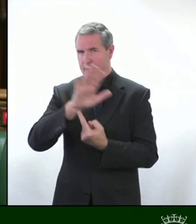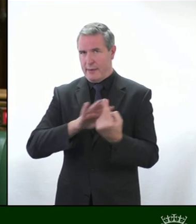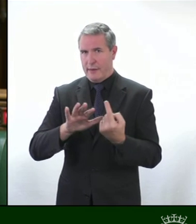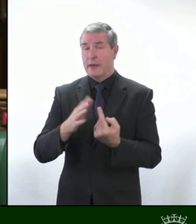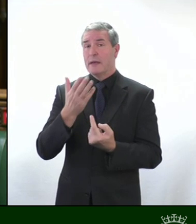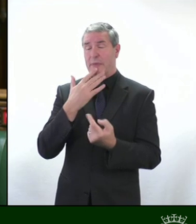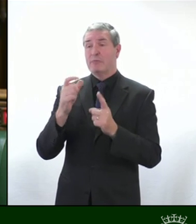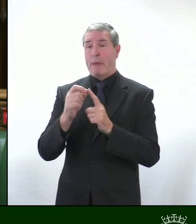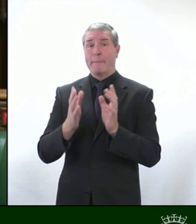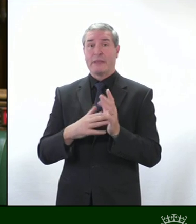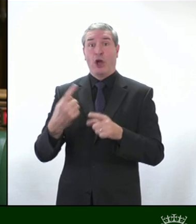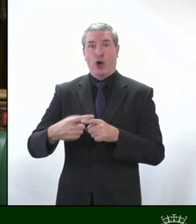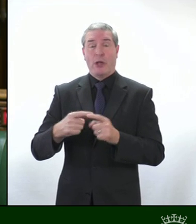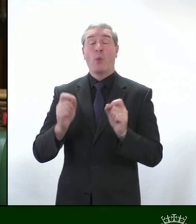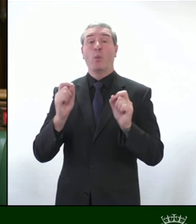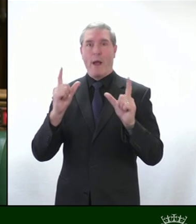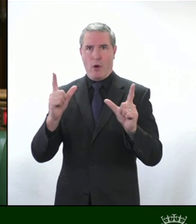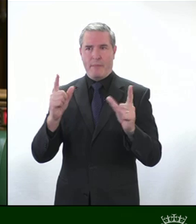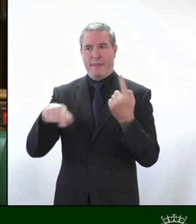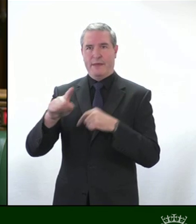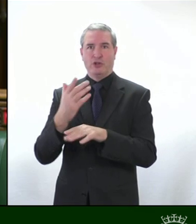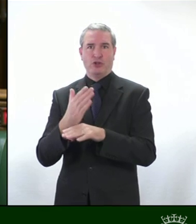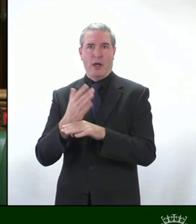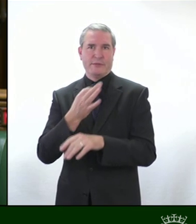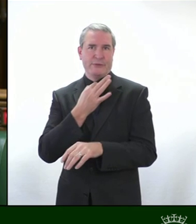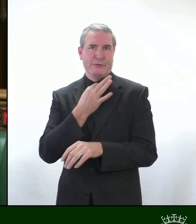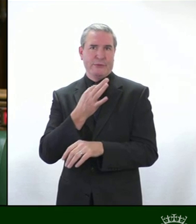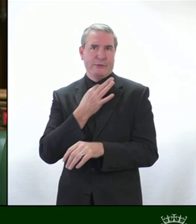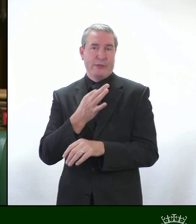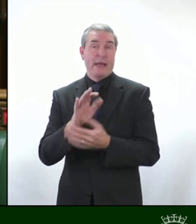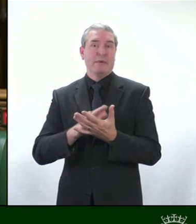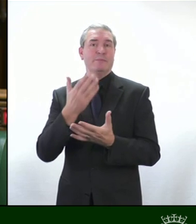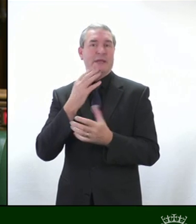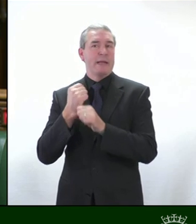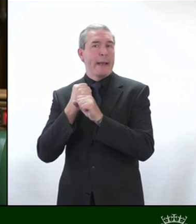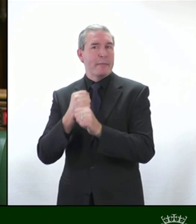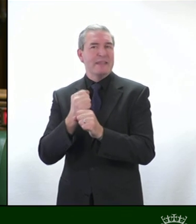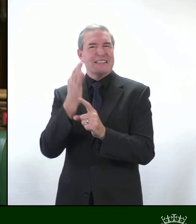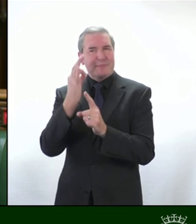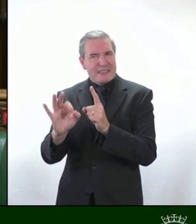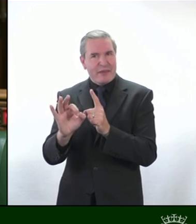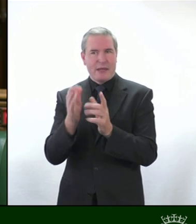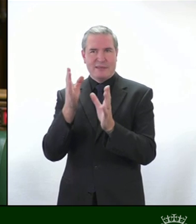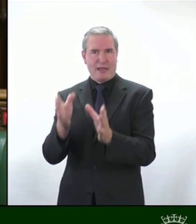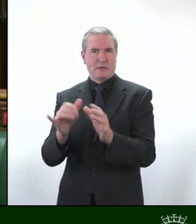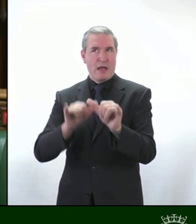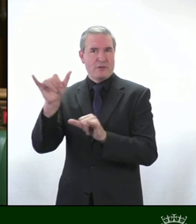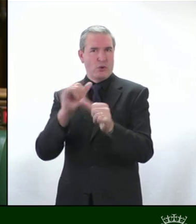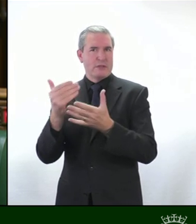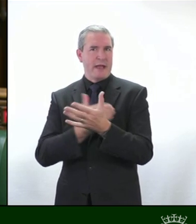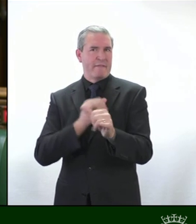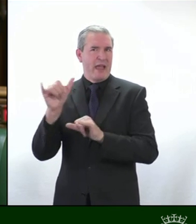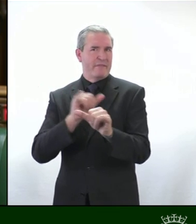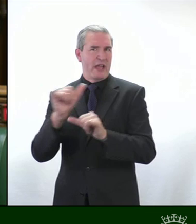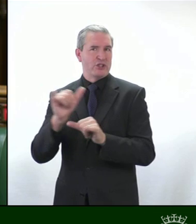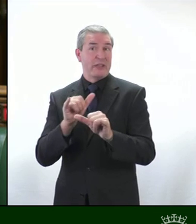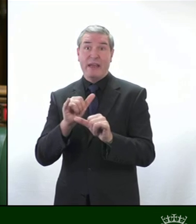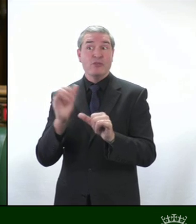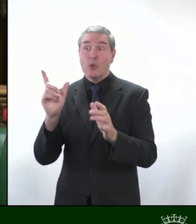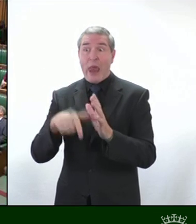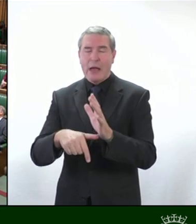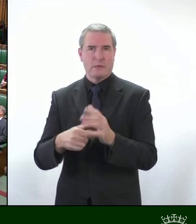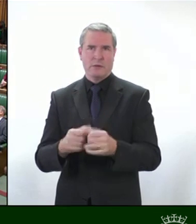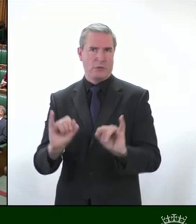The Prime Minister urgently needs to wake up to the situation. Will he therefore commit to a sector-specific support deal to save our aviation industry before it is too late?